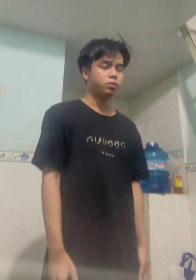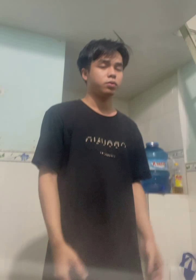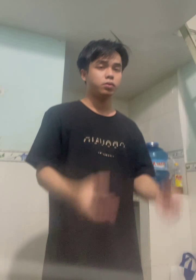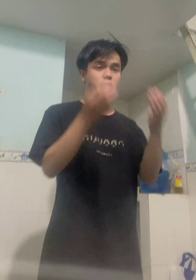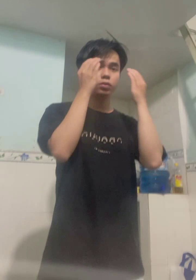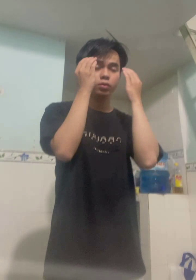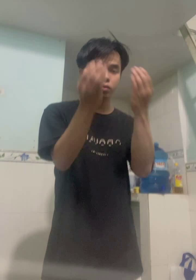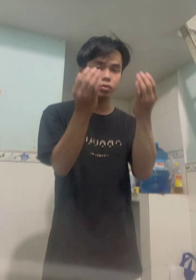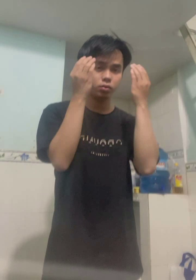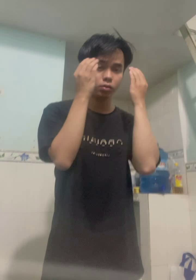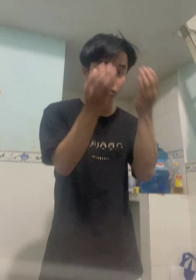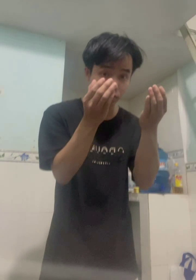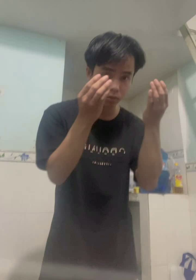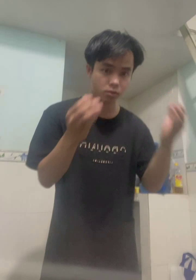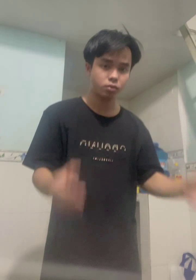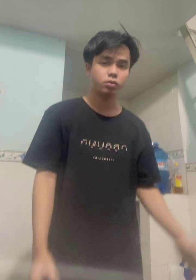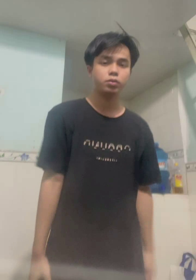ngac nhien